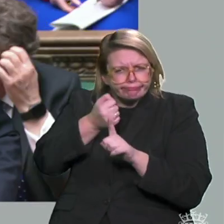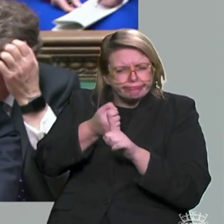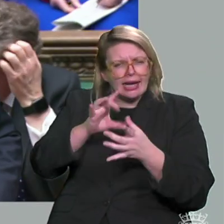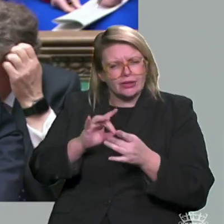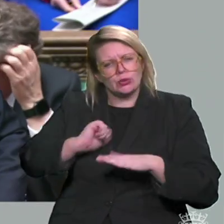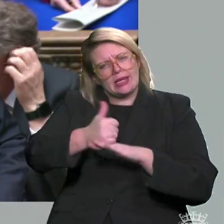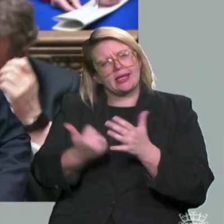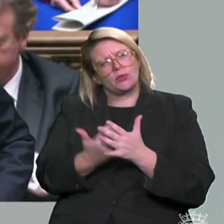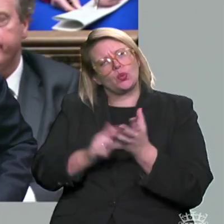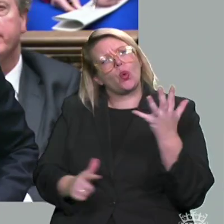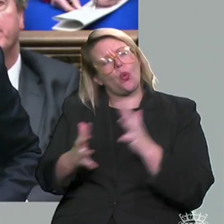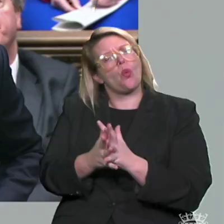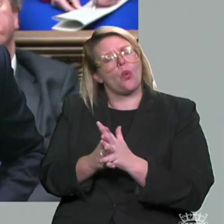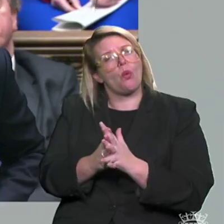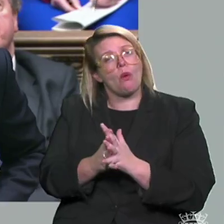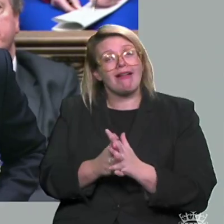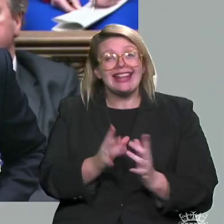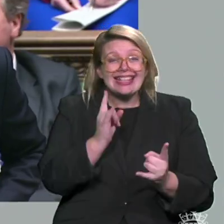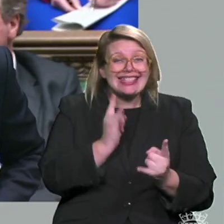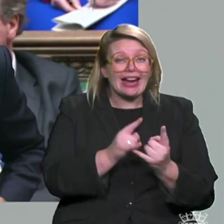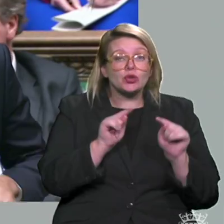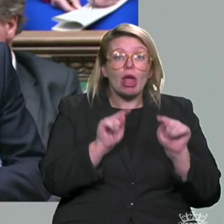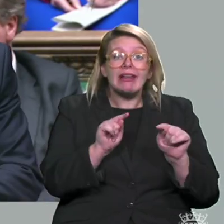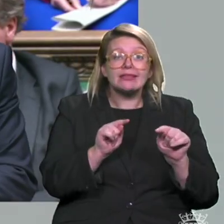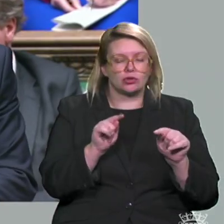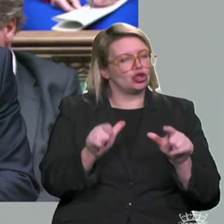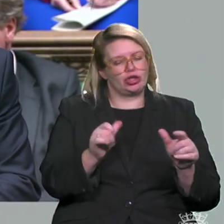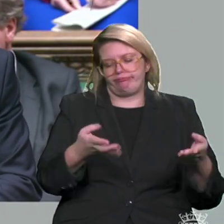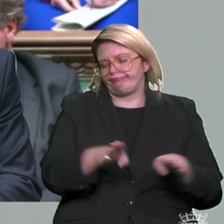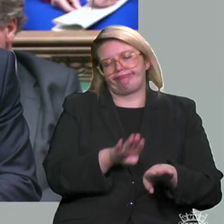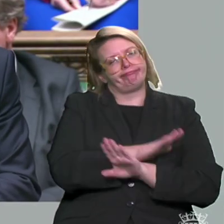Sexual harassment has absolutely no place in the workplace.